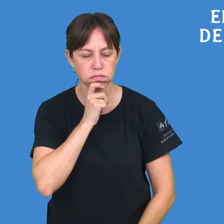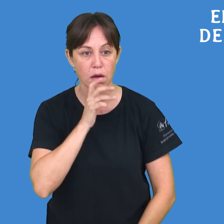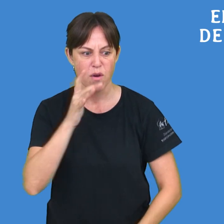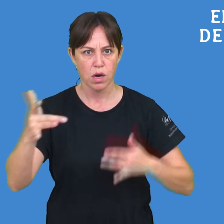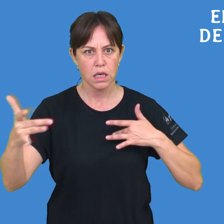motivo